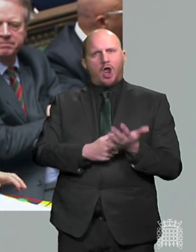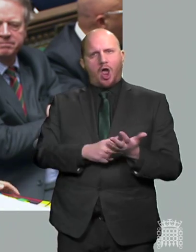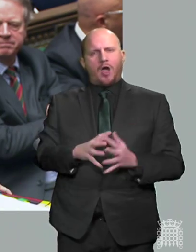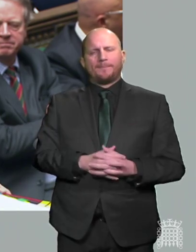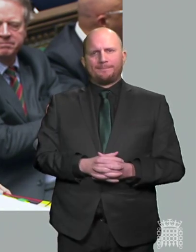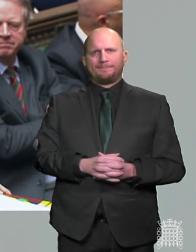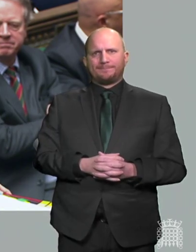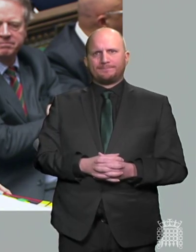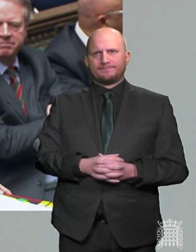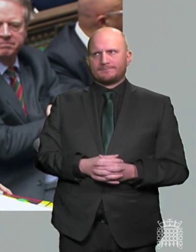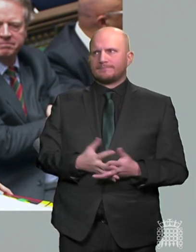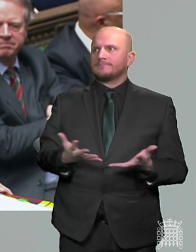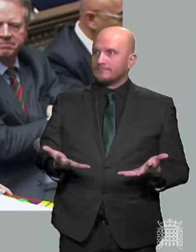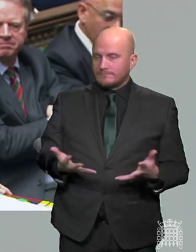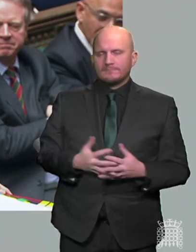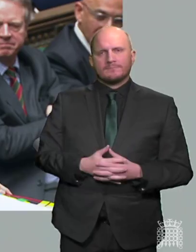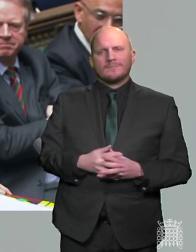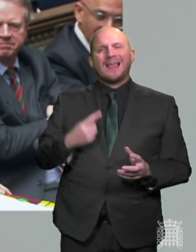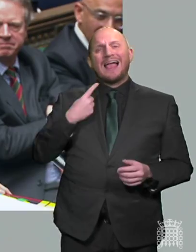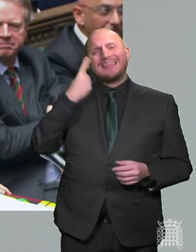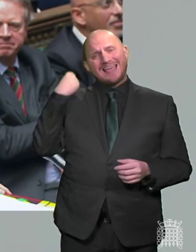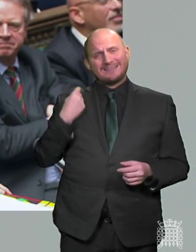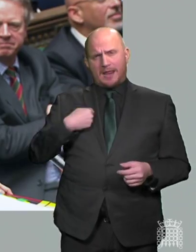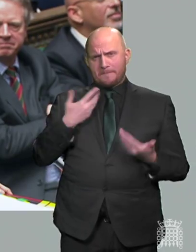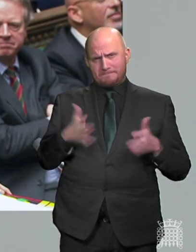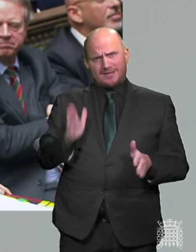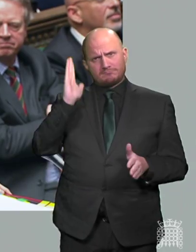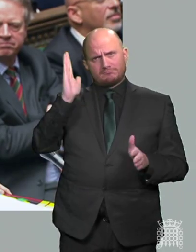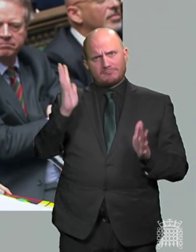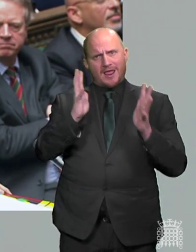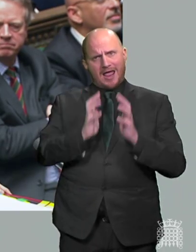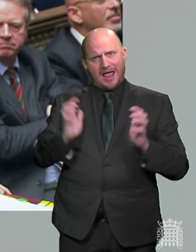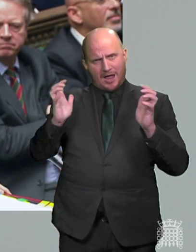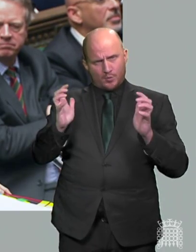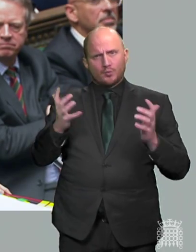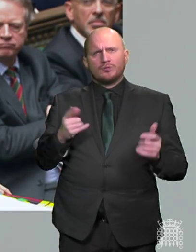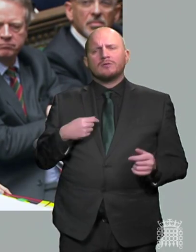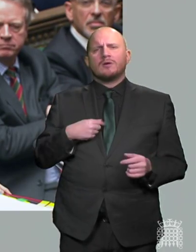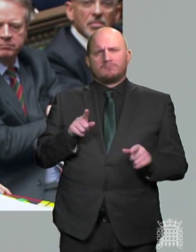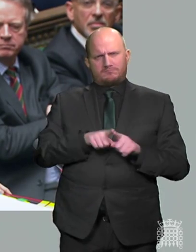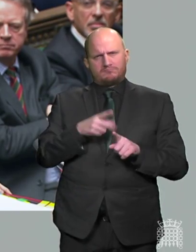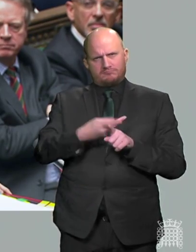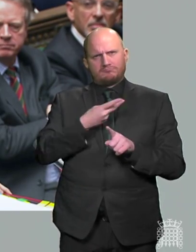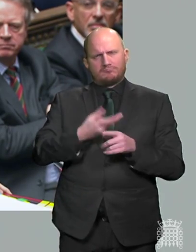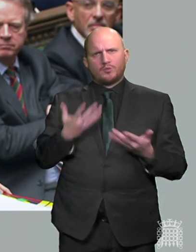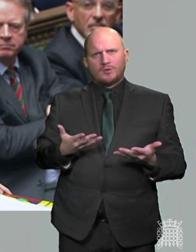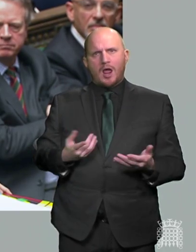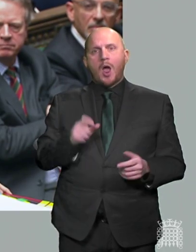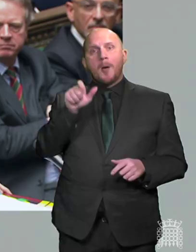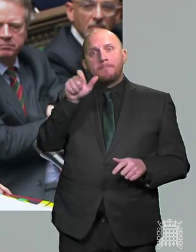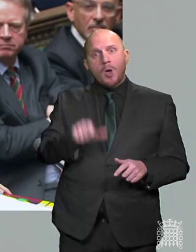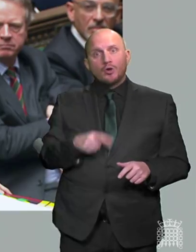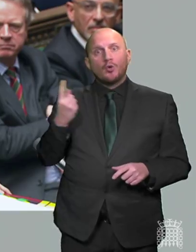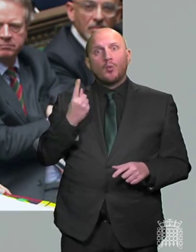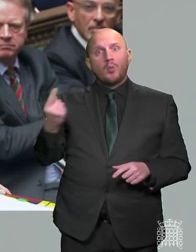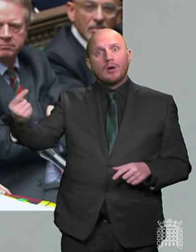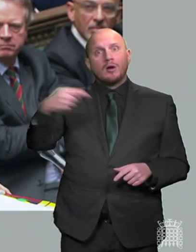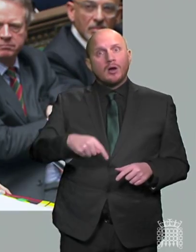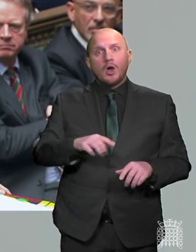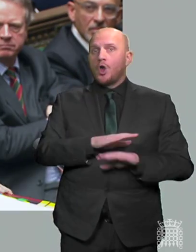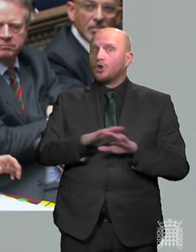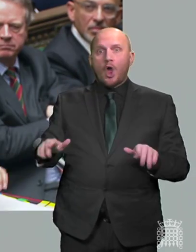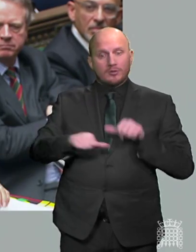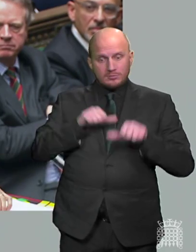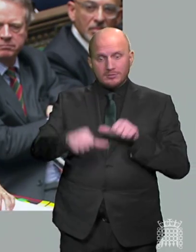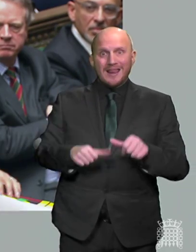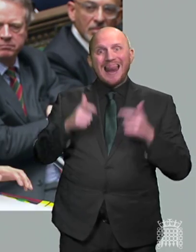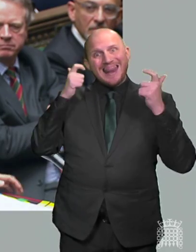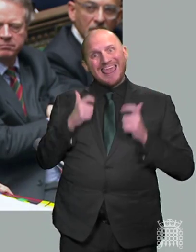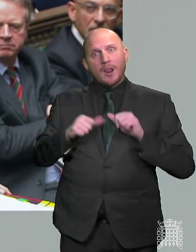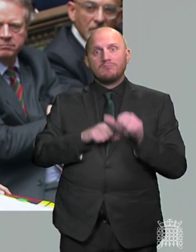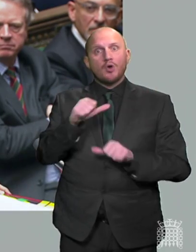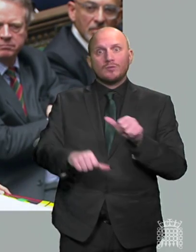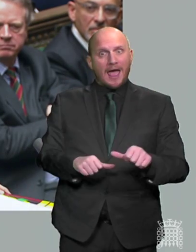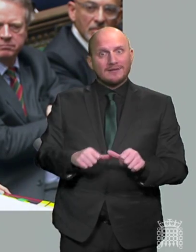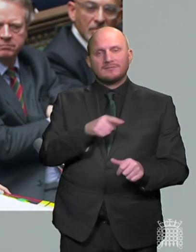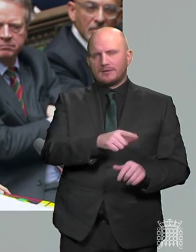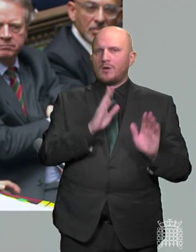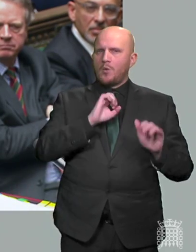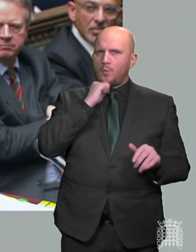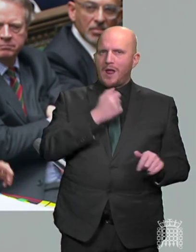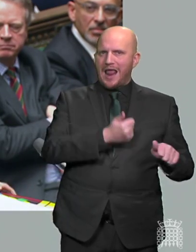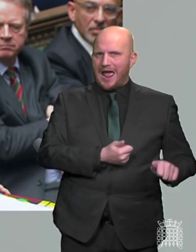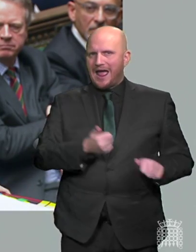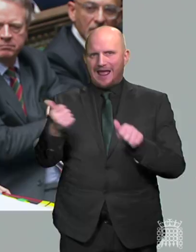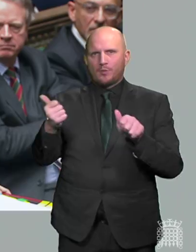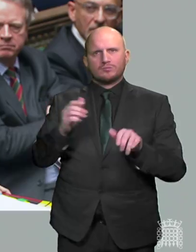As I told the House yesterday, our new legislation will deliver a system whereby a person who comes here illegally will have no right to stay and will be removed to their own country or a safe third-country alternative.